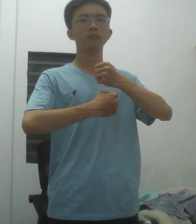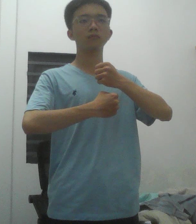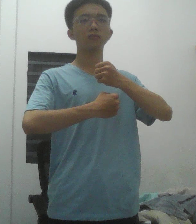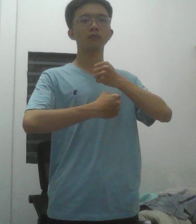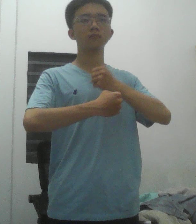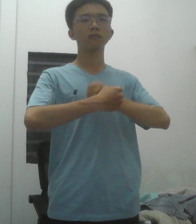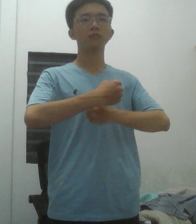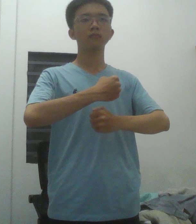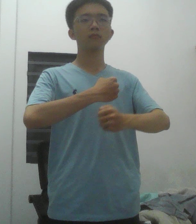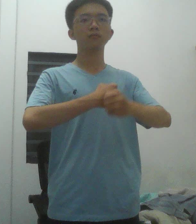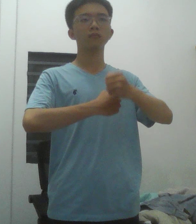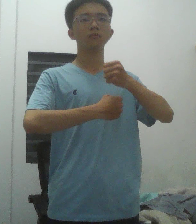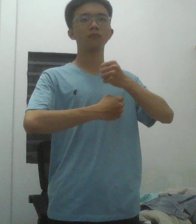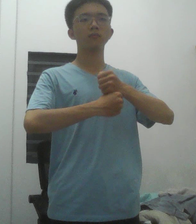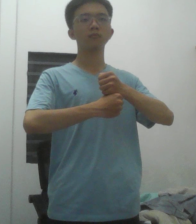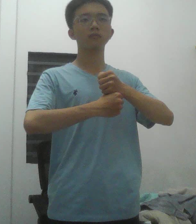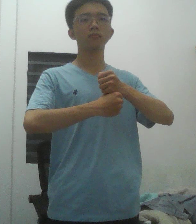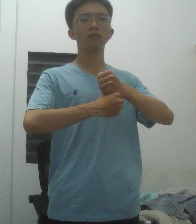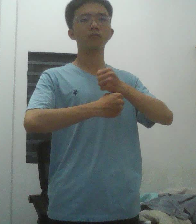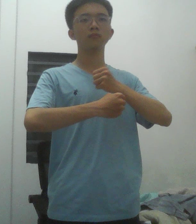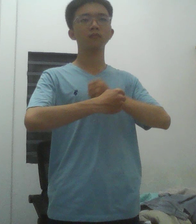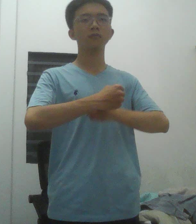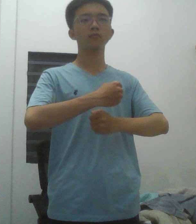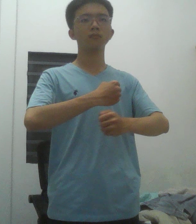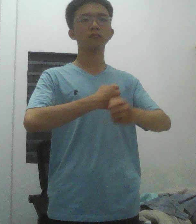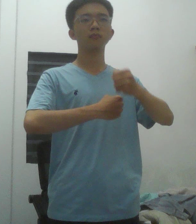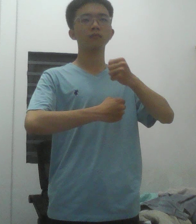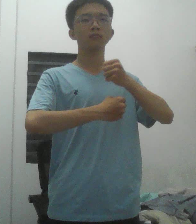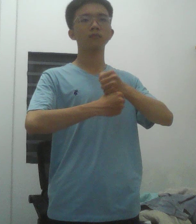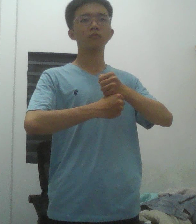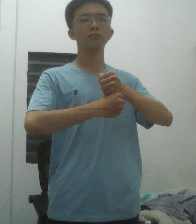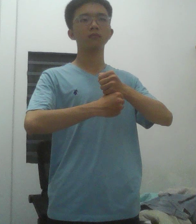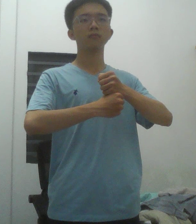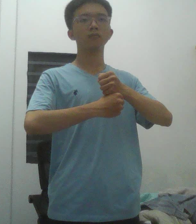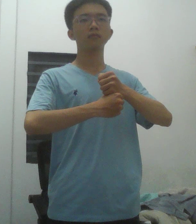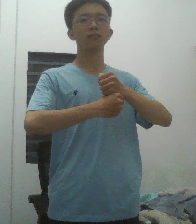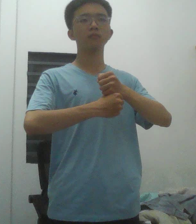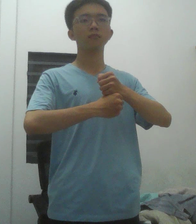quanh nam